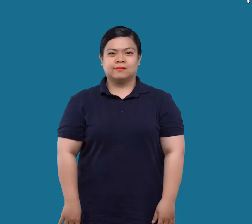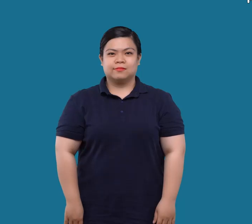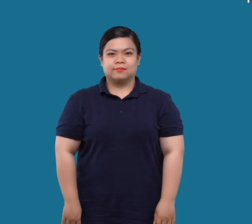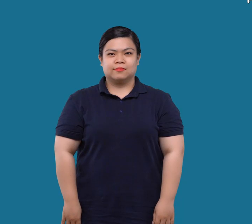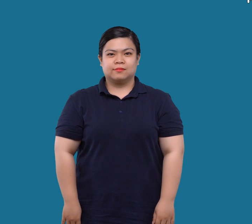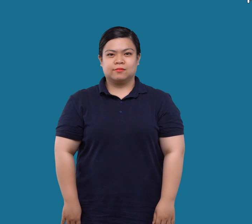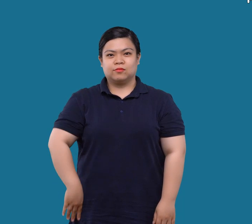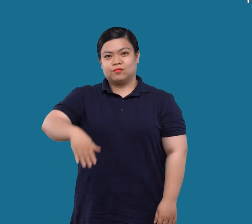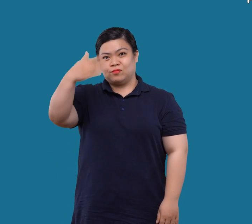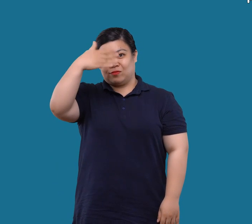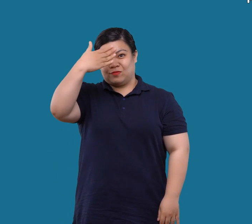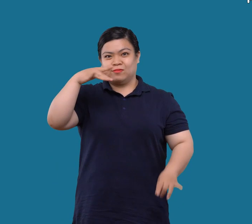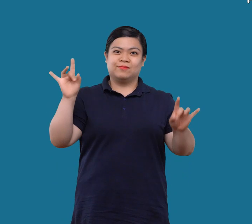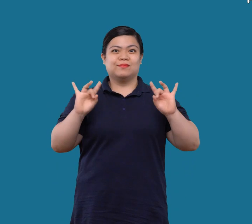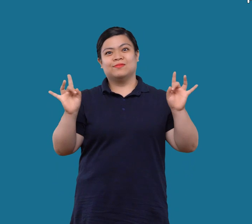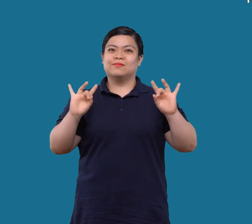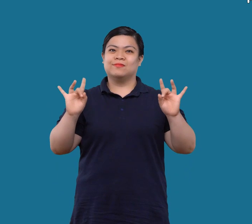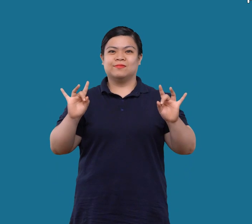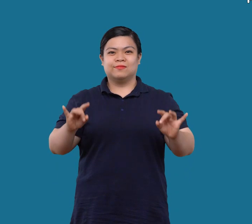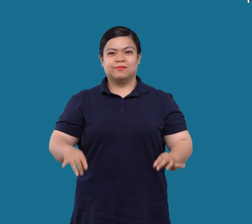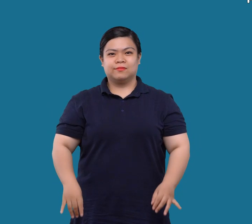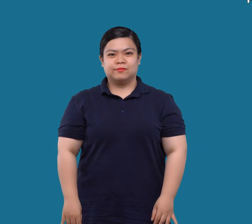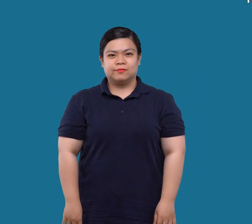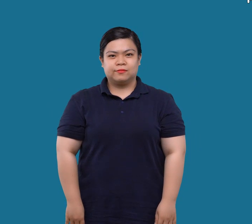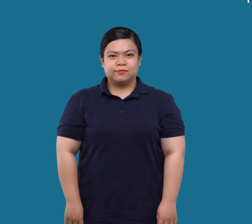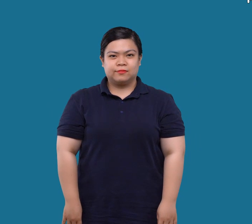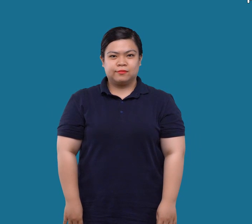phim hoạt hình